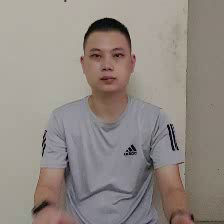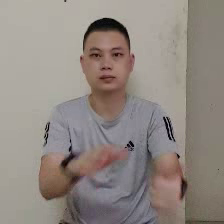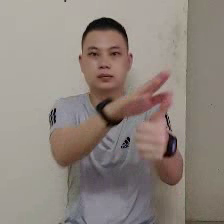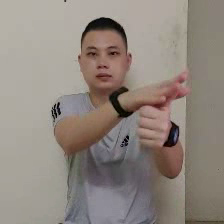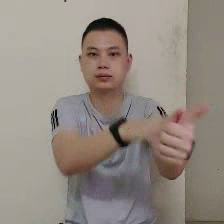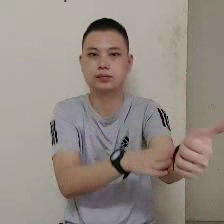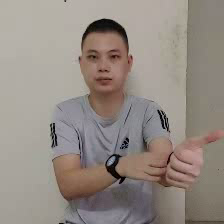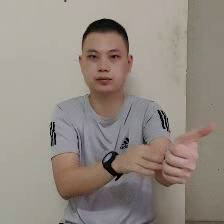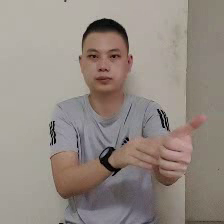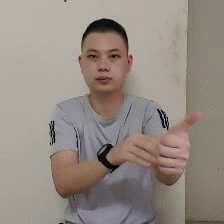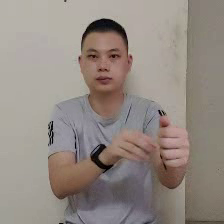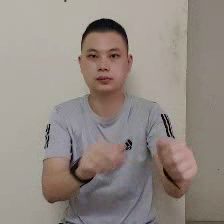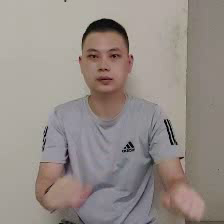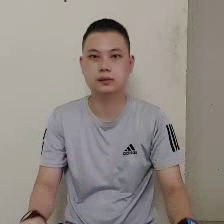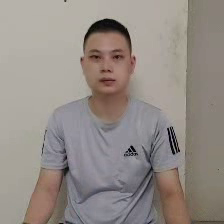An ủi